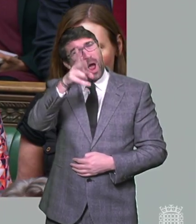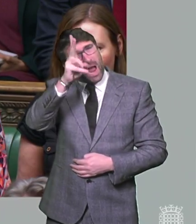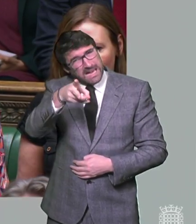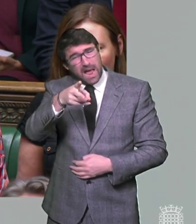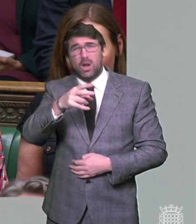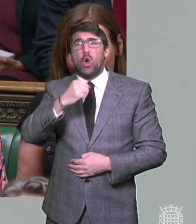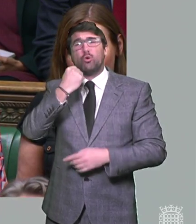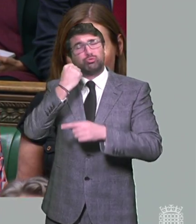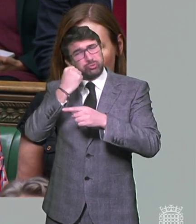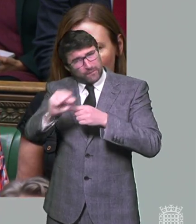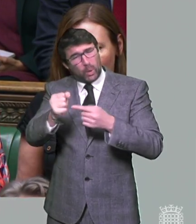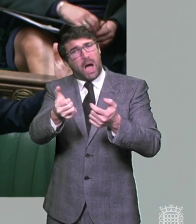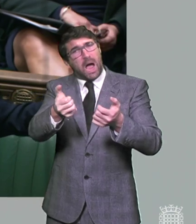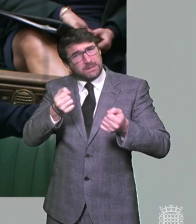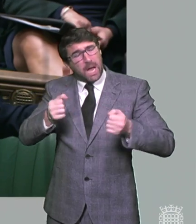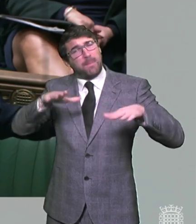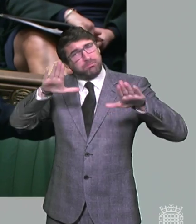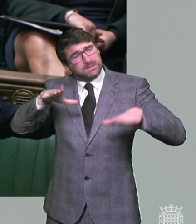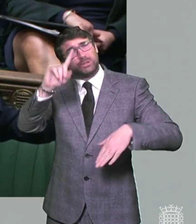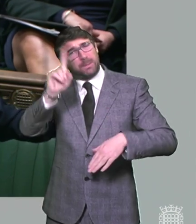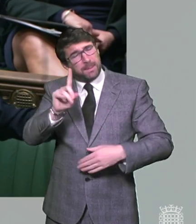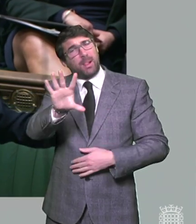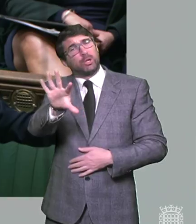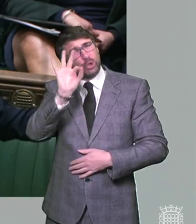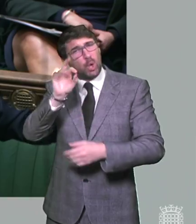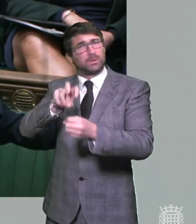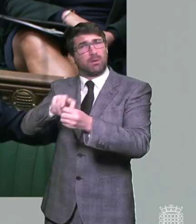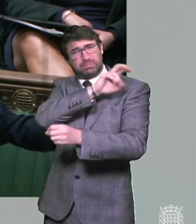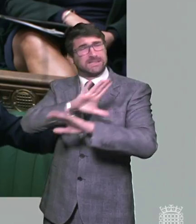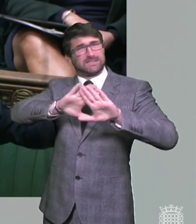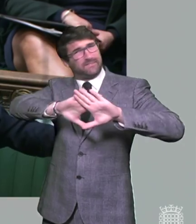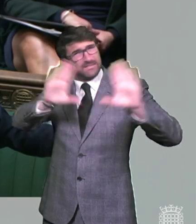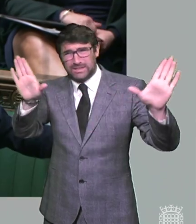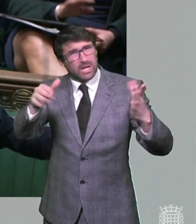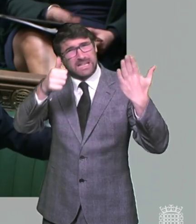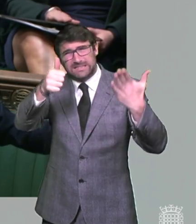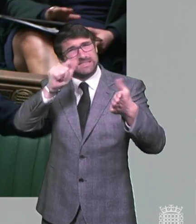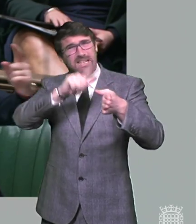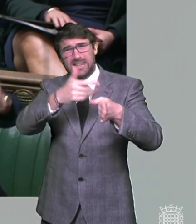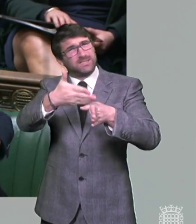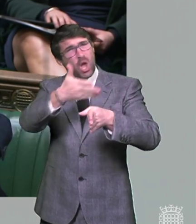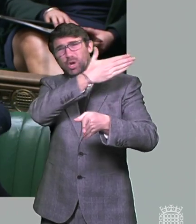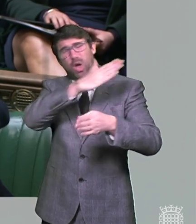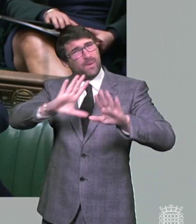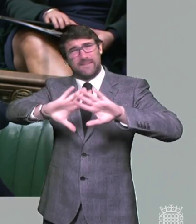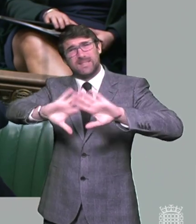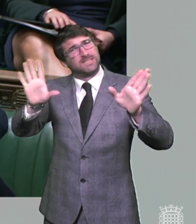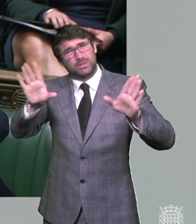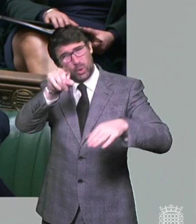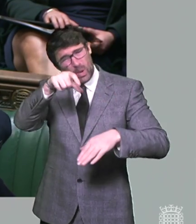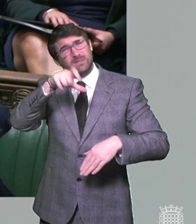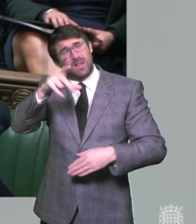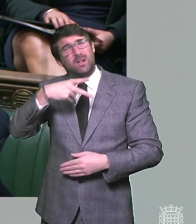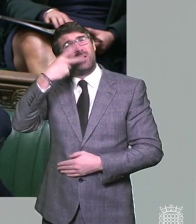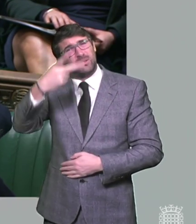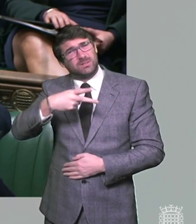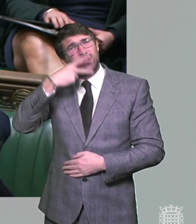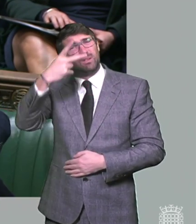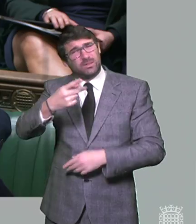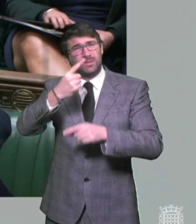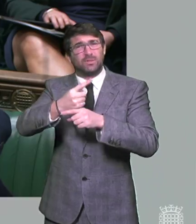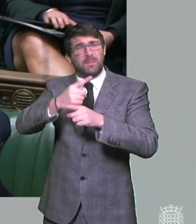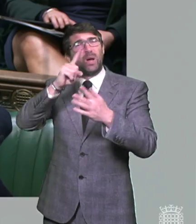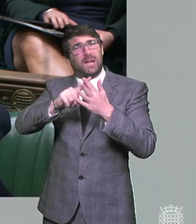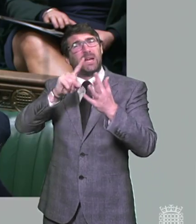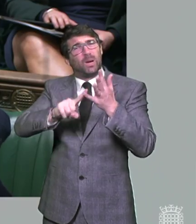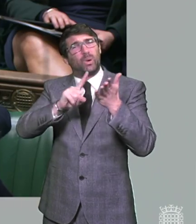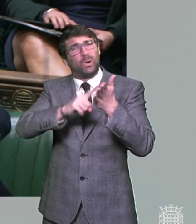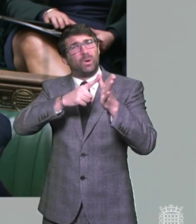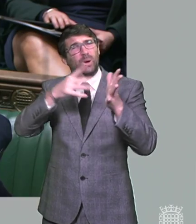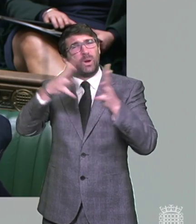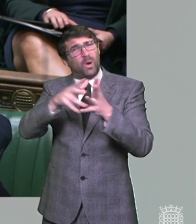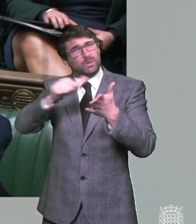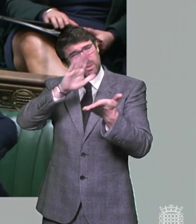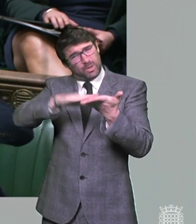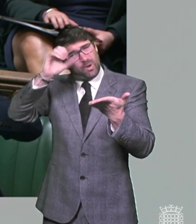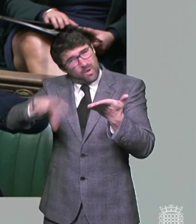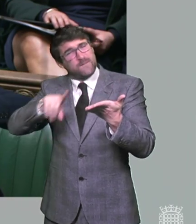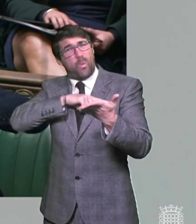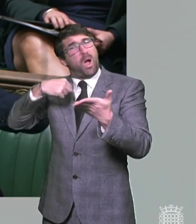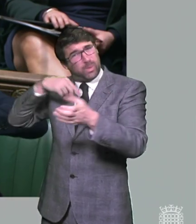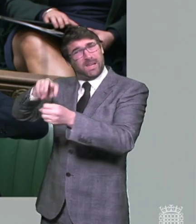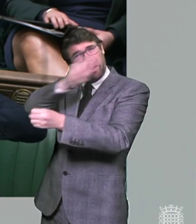Is it not quite incredible that, six years after people voted to leave the European Union, there are people who object to taking EU law off our statute books?